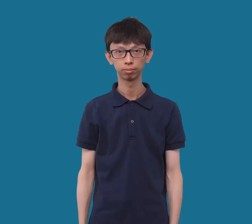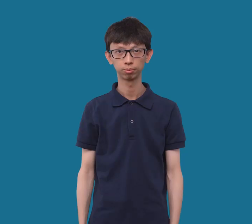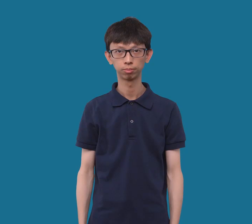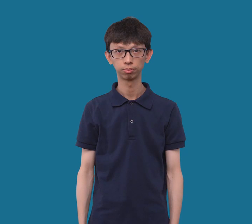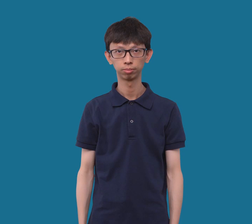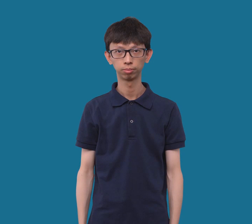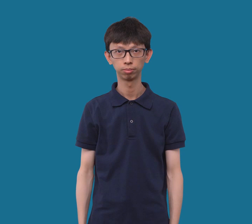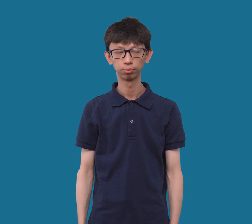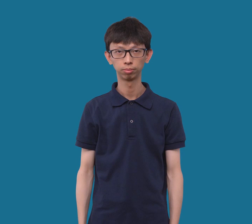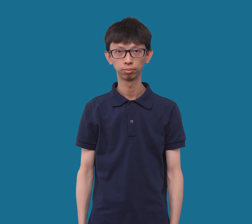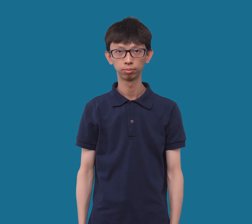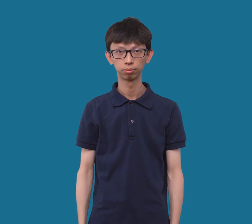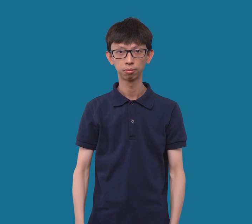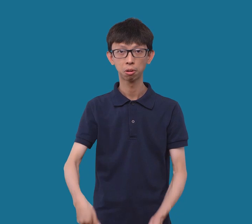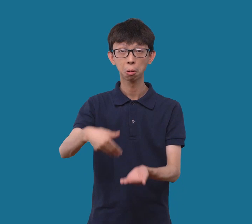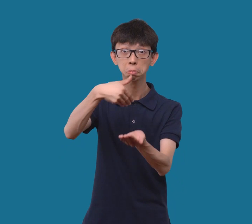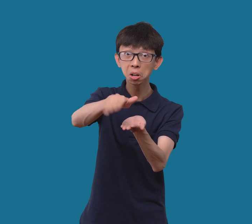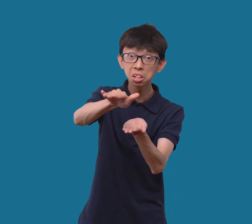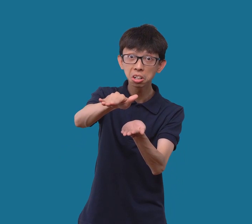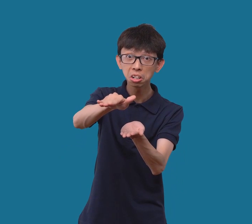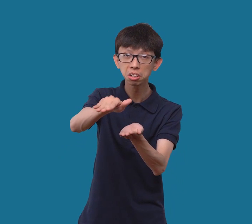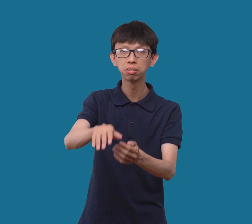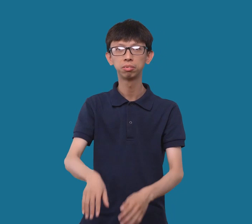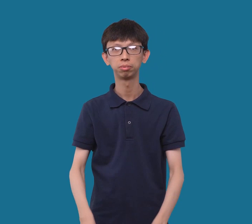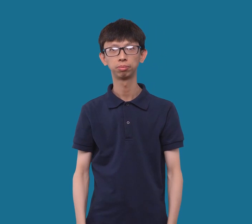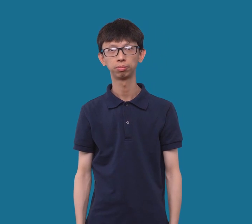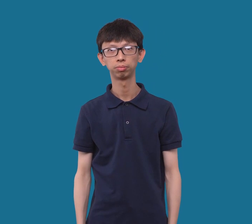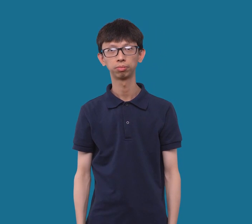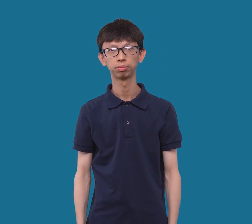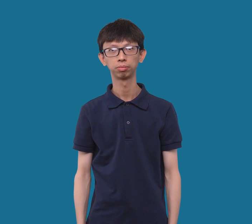bớt